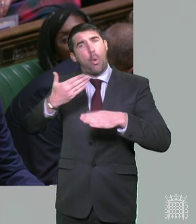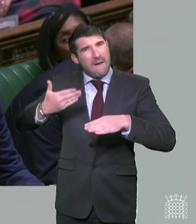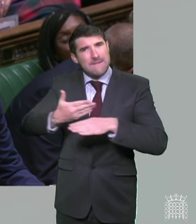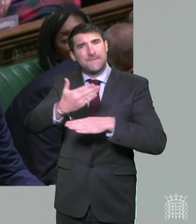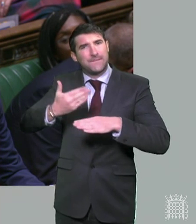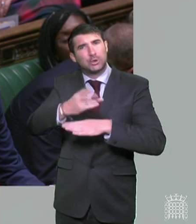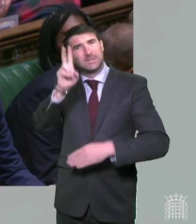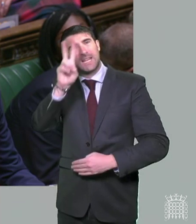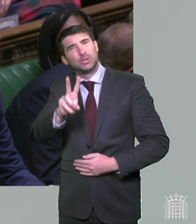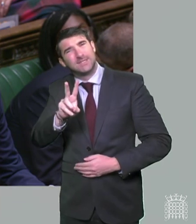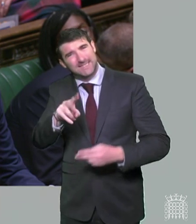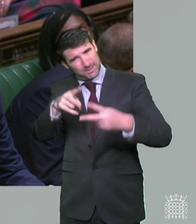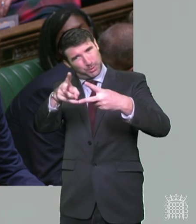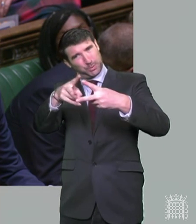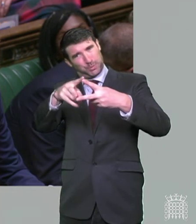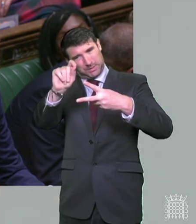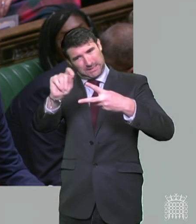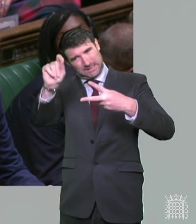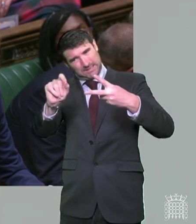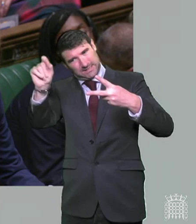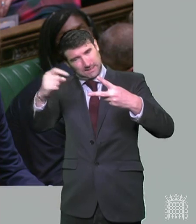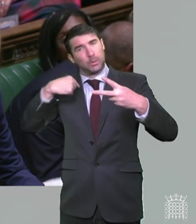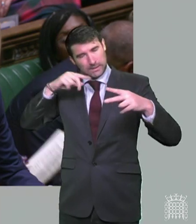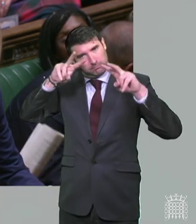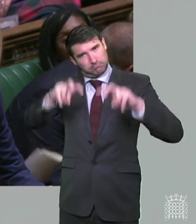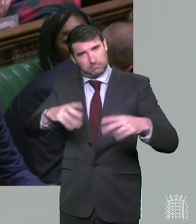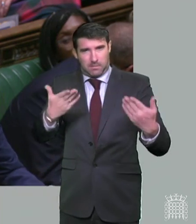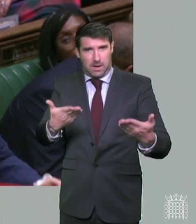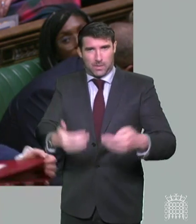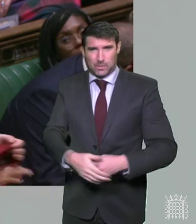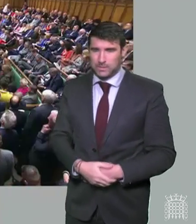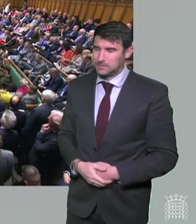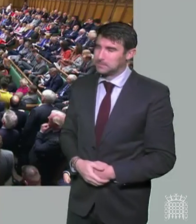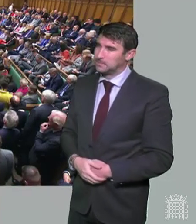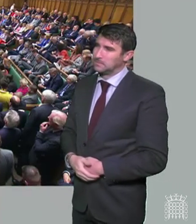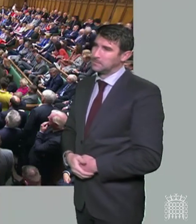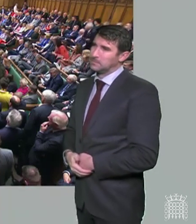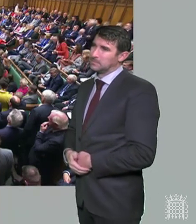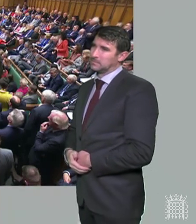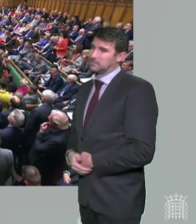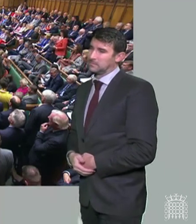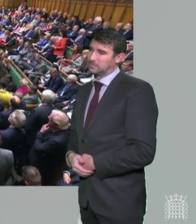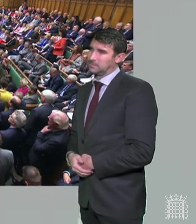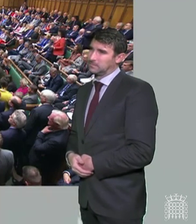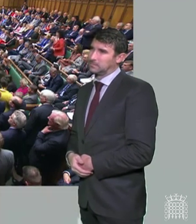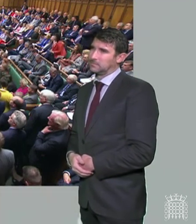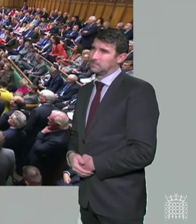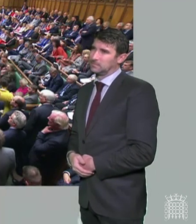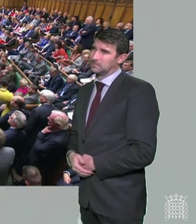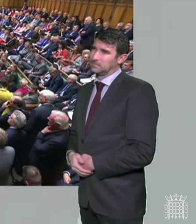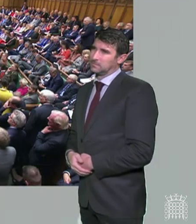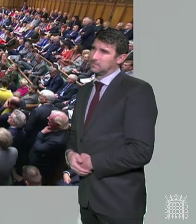That is certainly something that the Secretary of State for Business, Energy and Industrial Strategy is looking at in preparing this package.